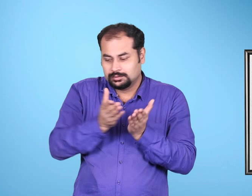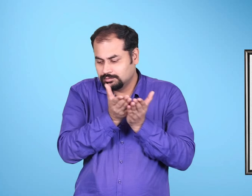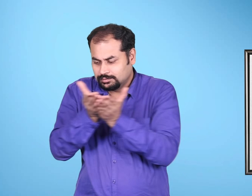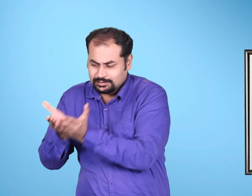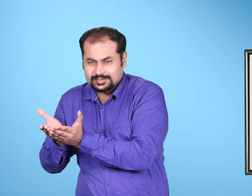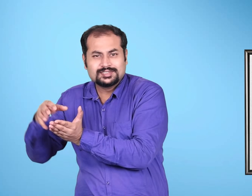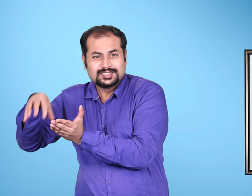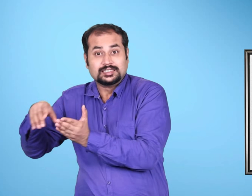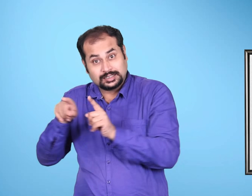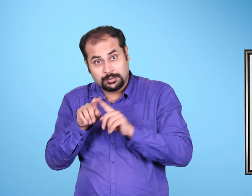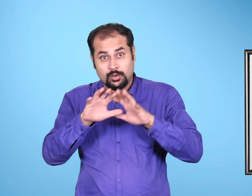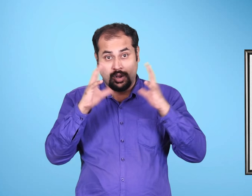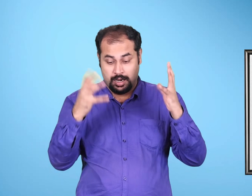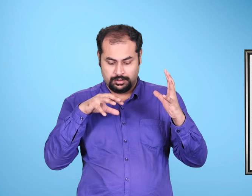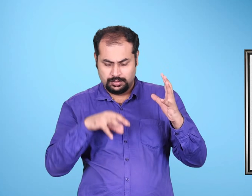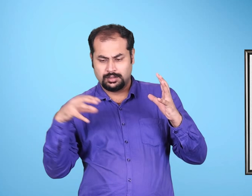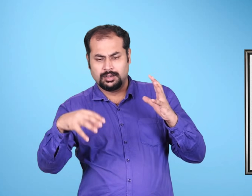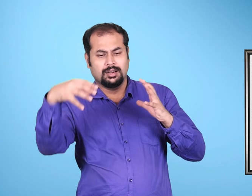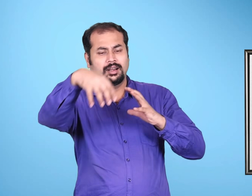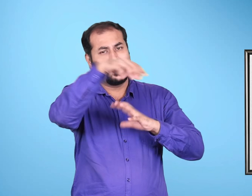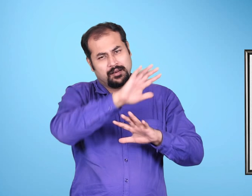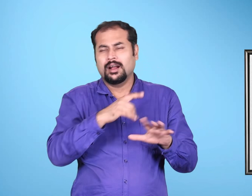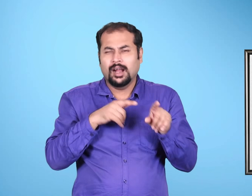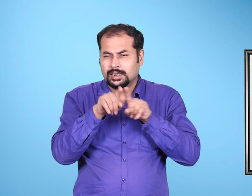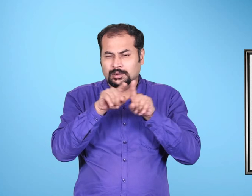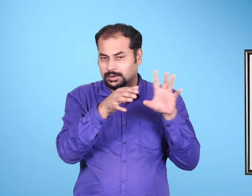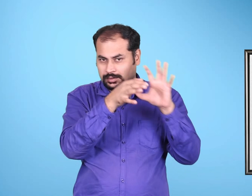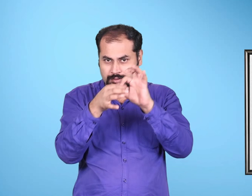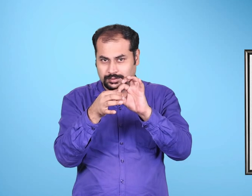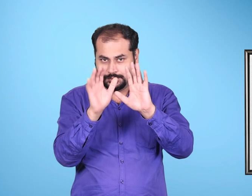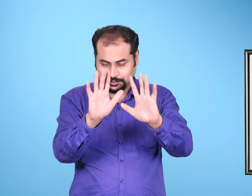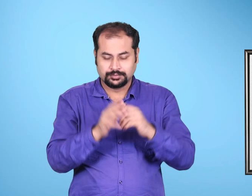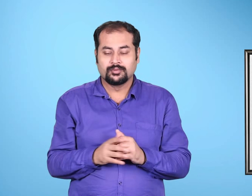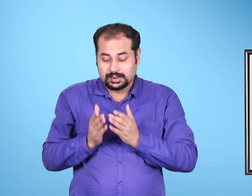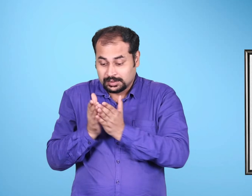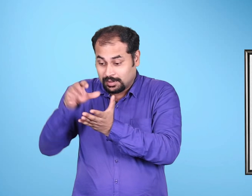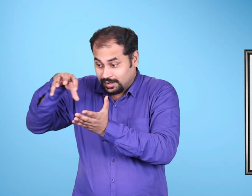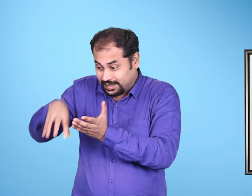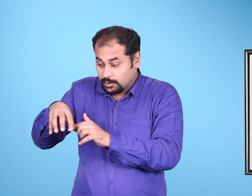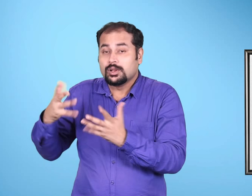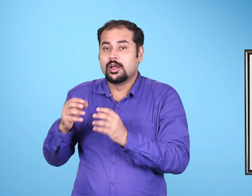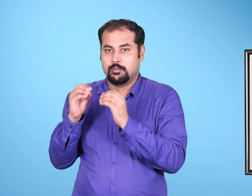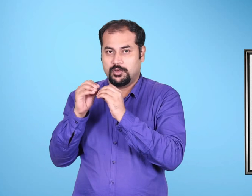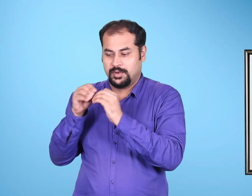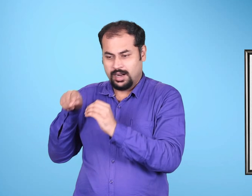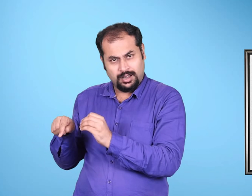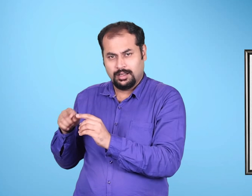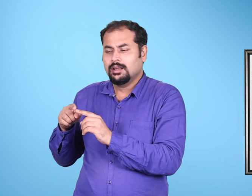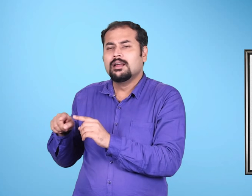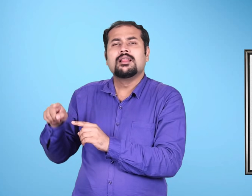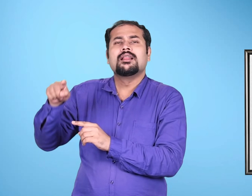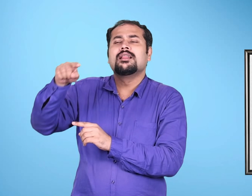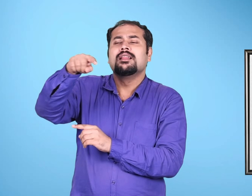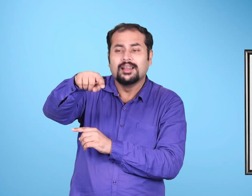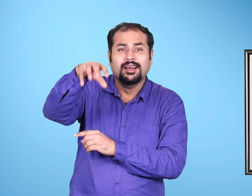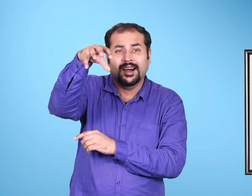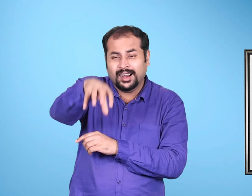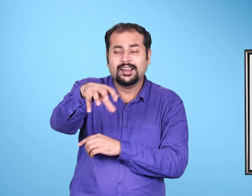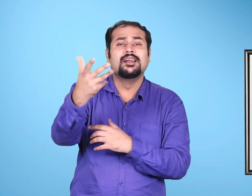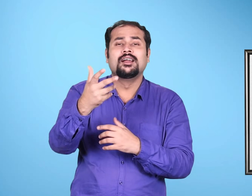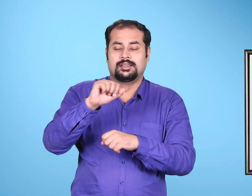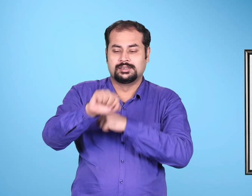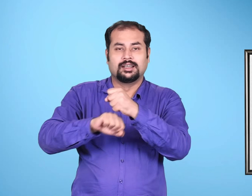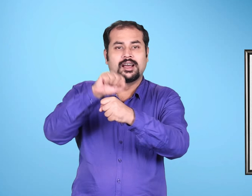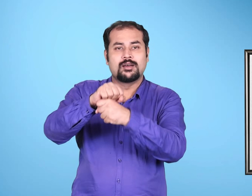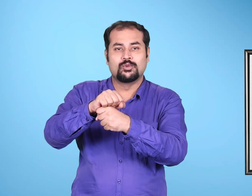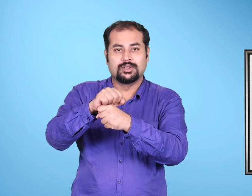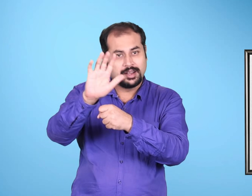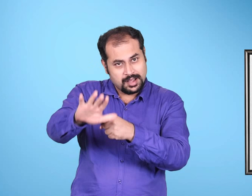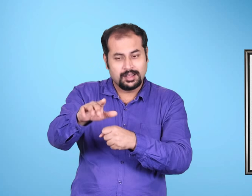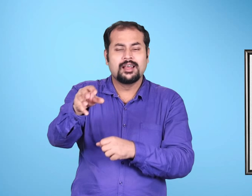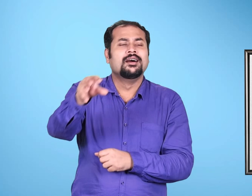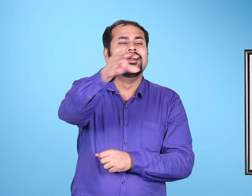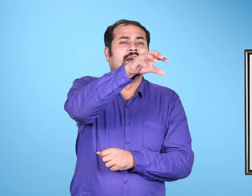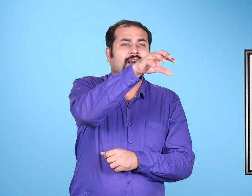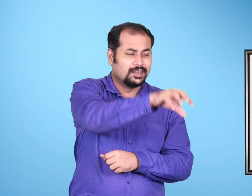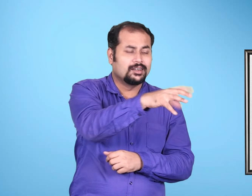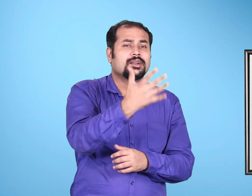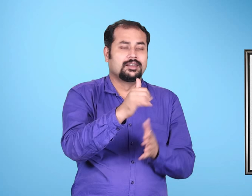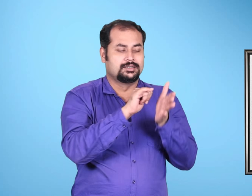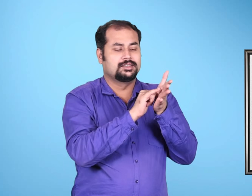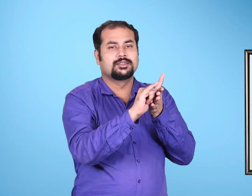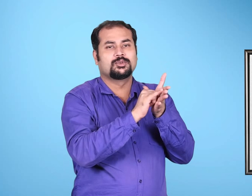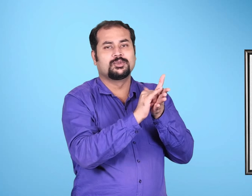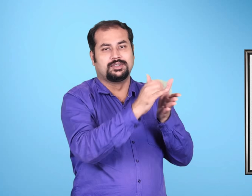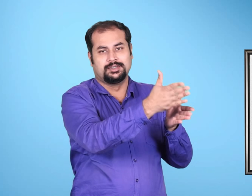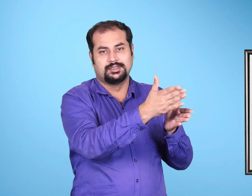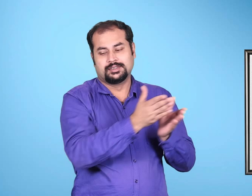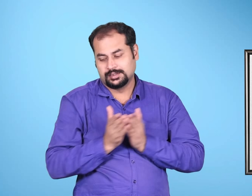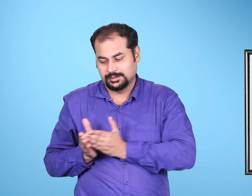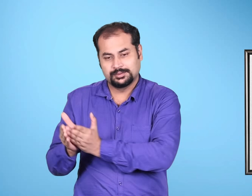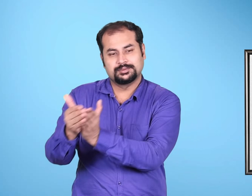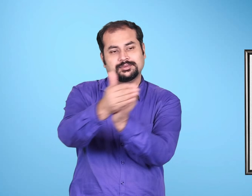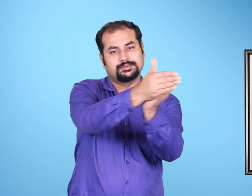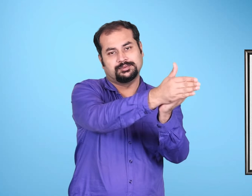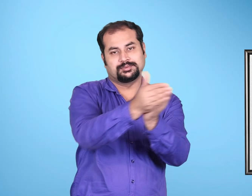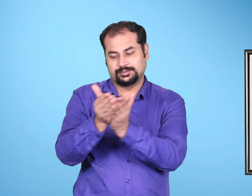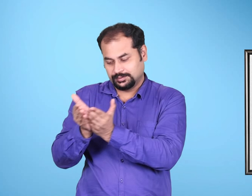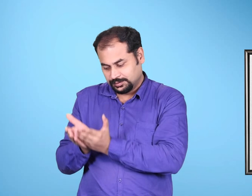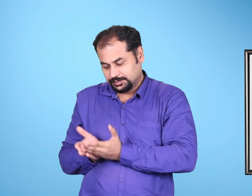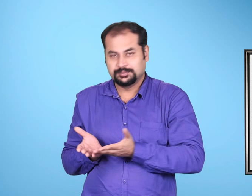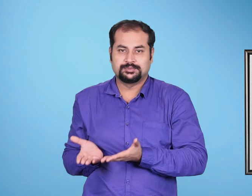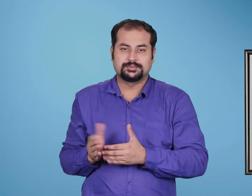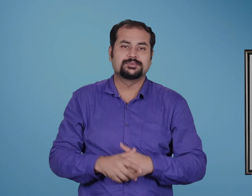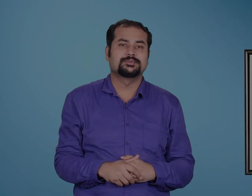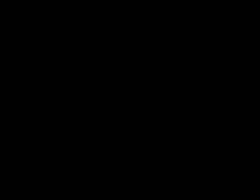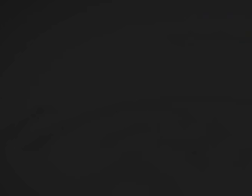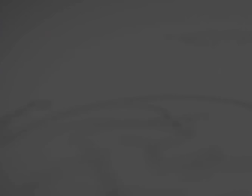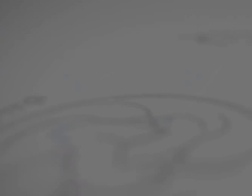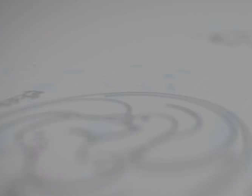Singapore, New York, etc.